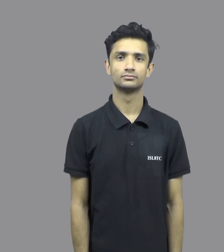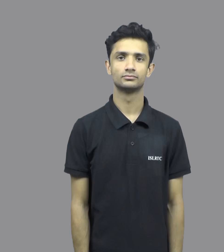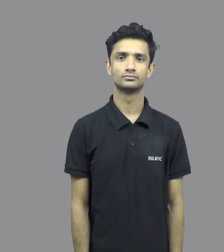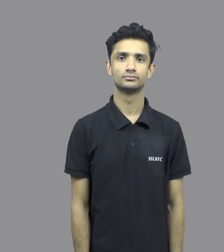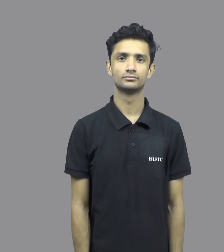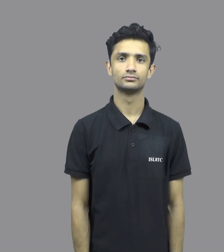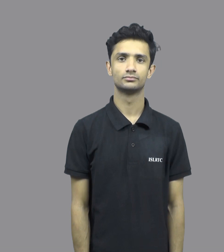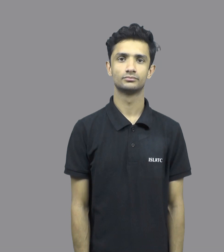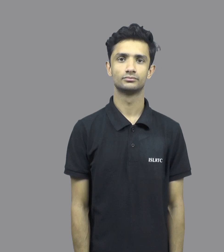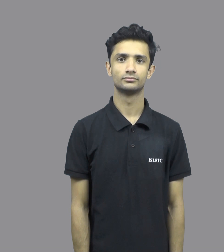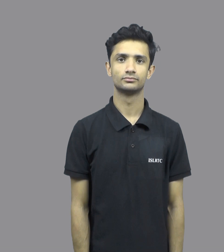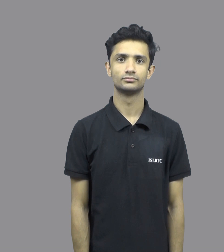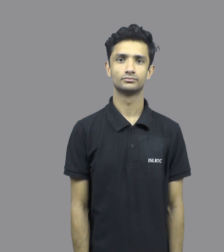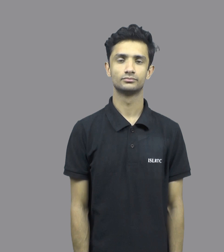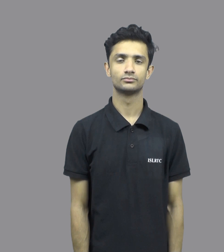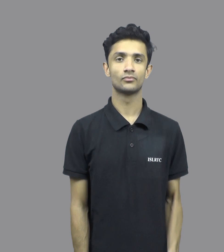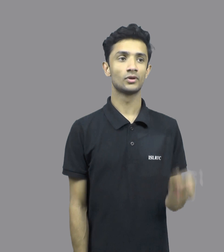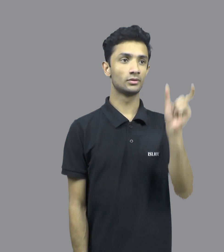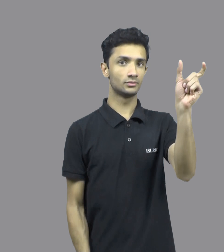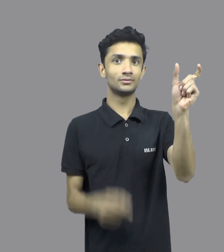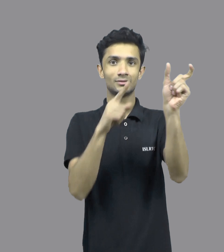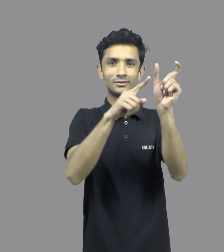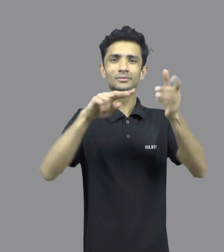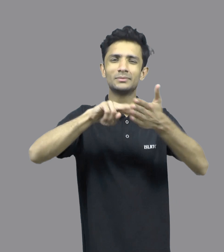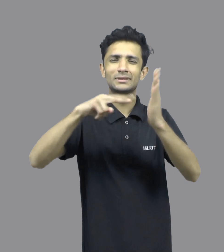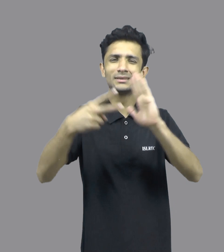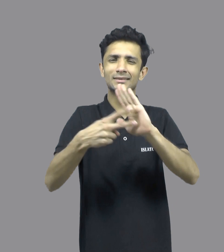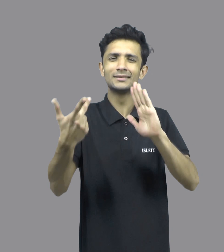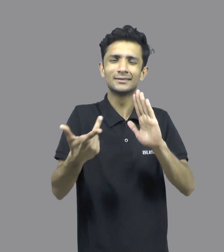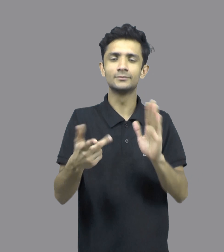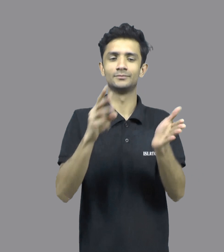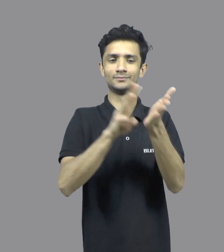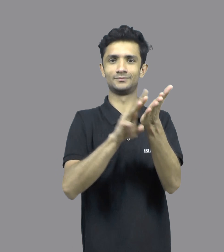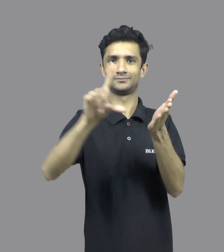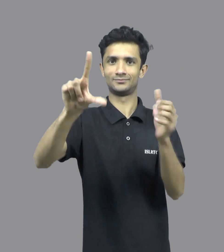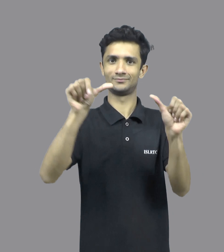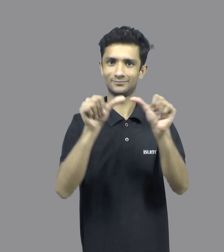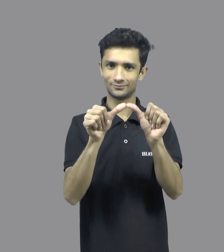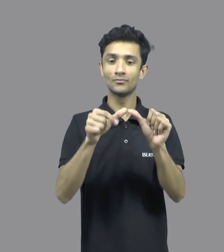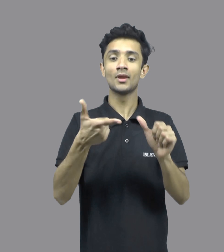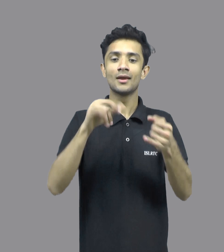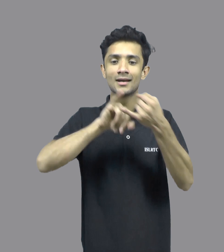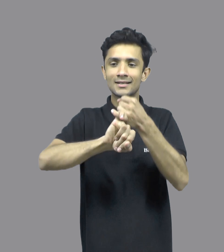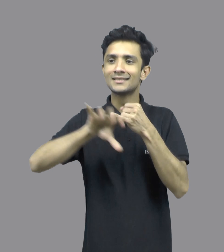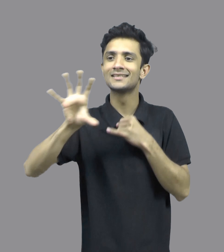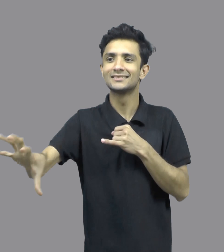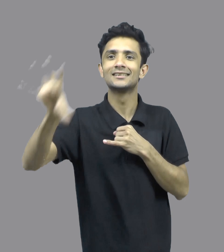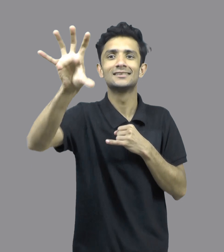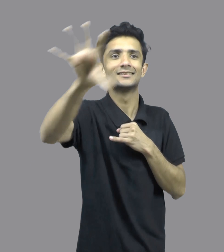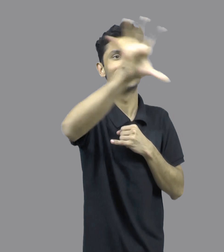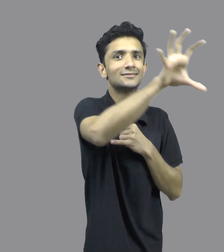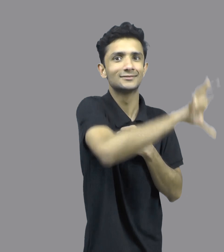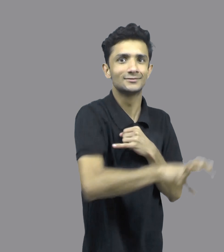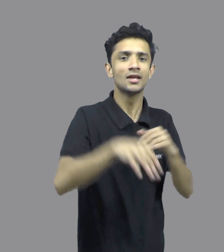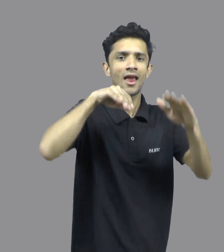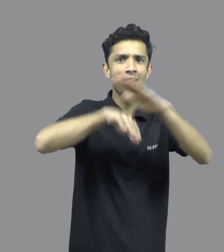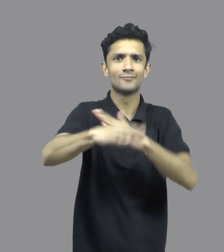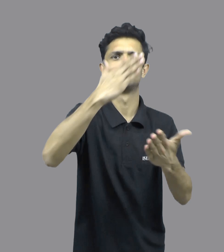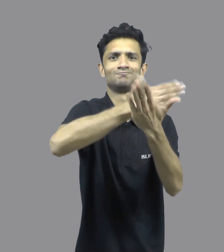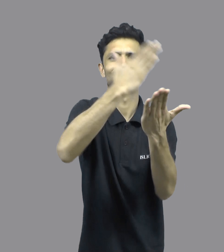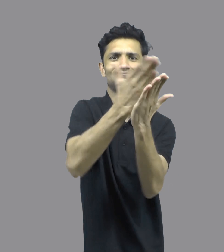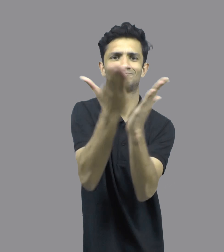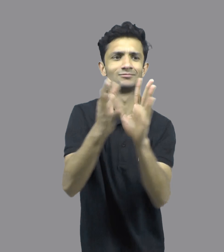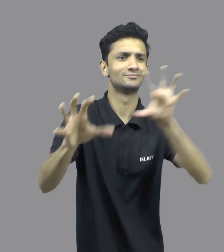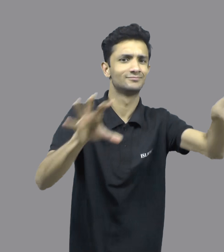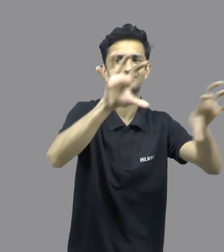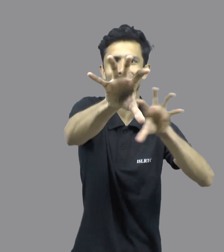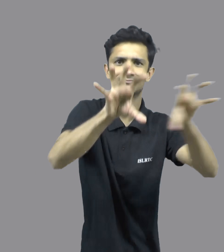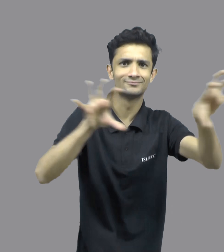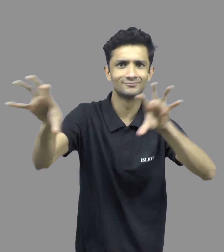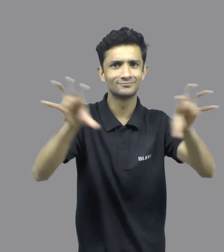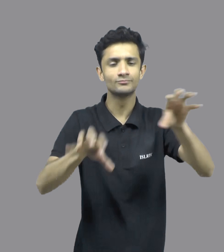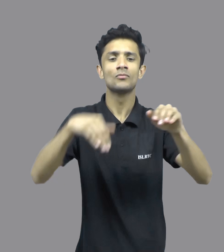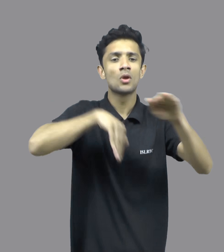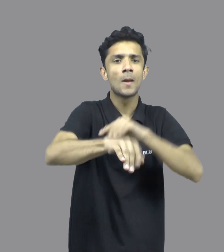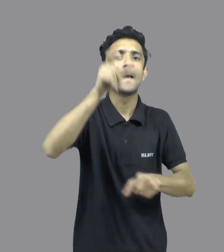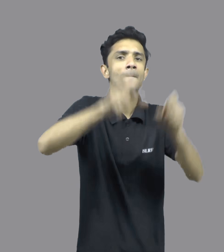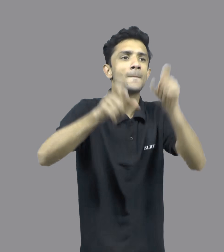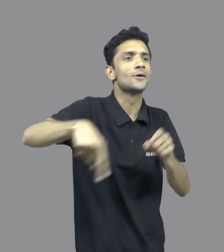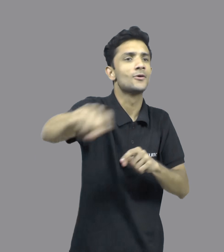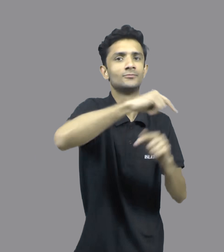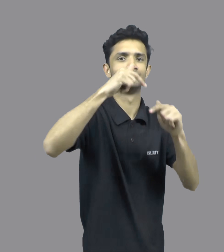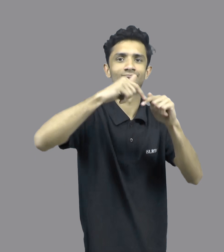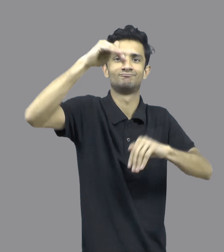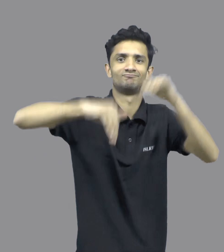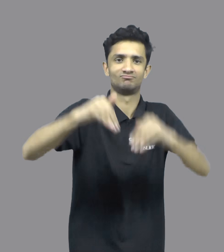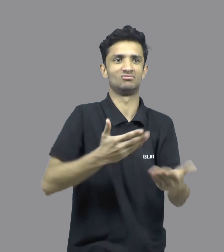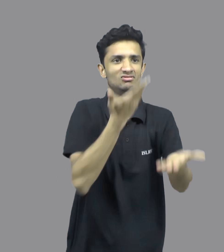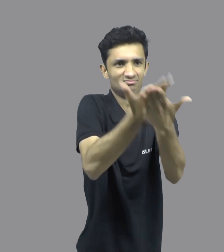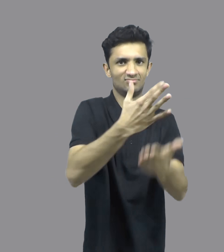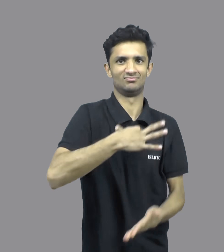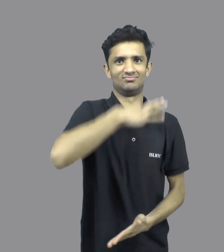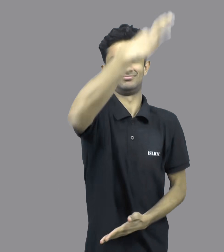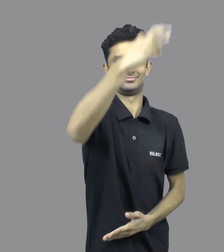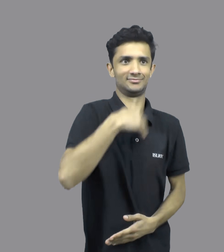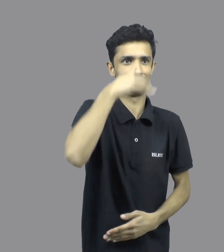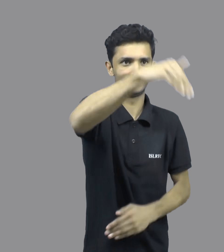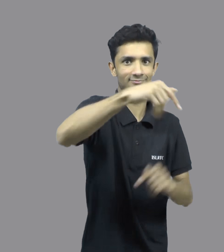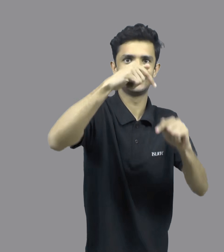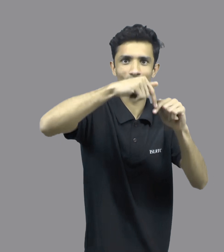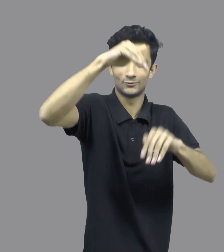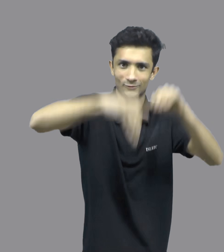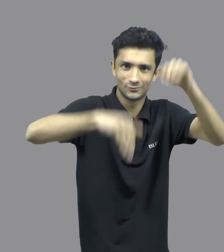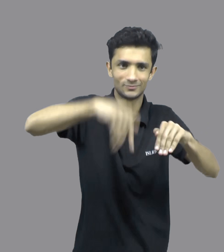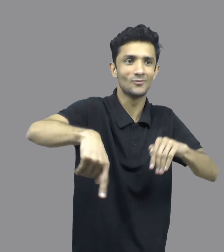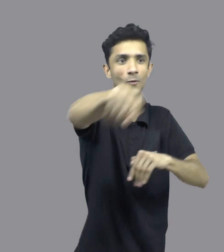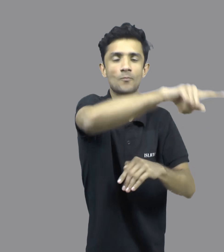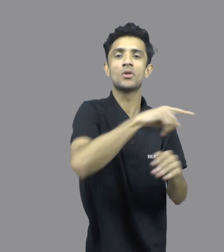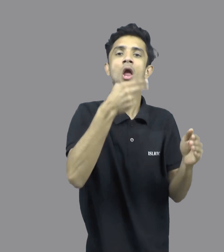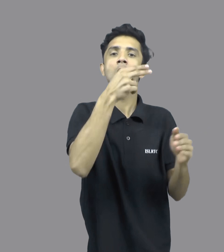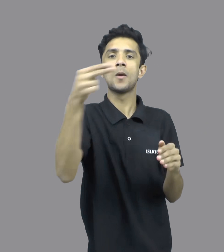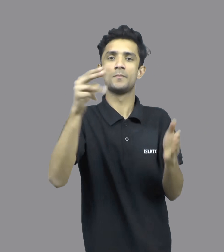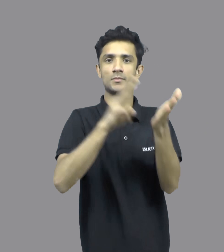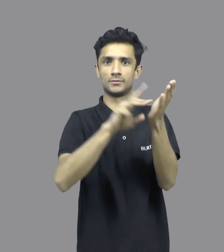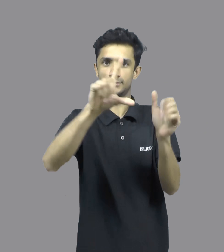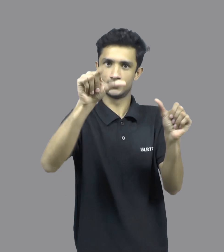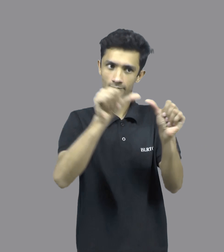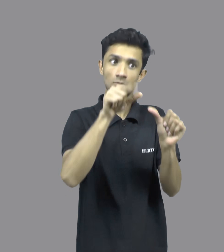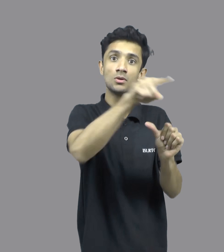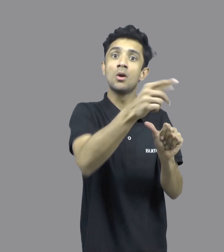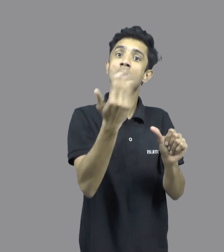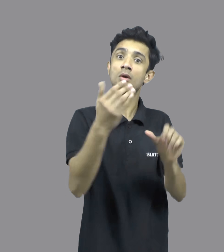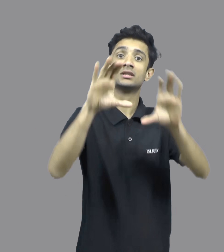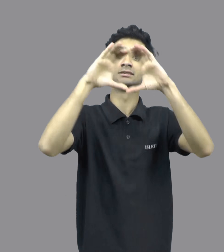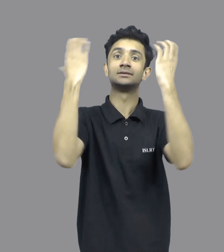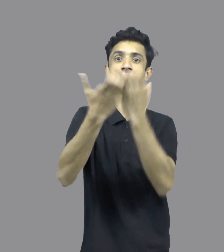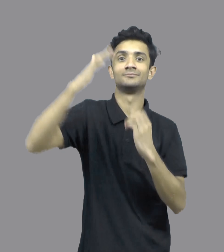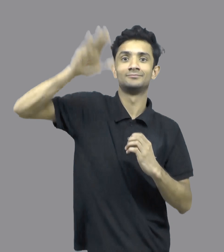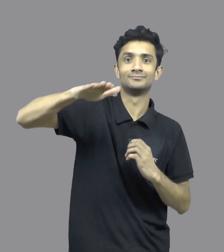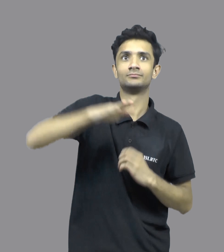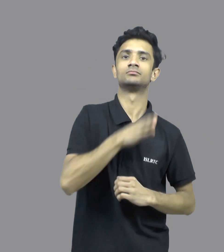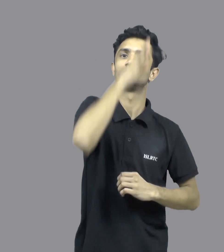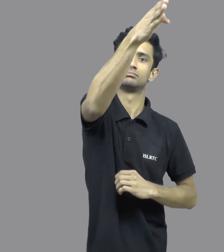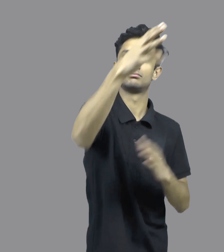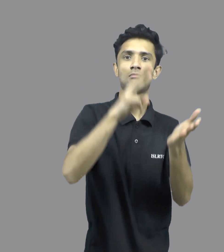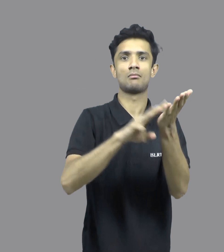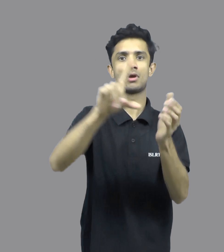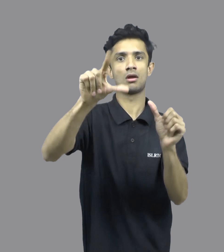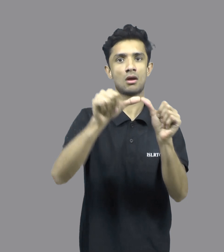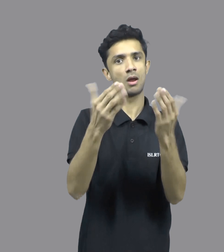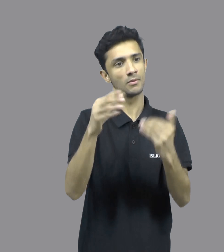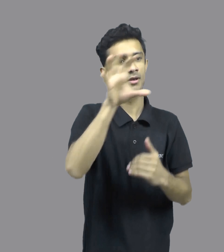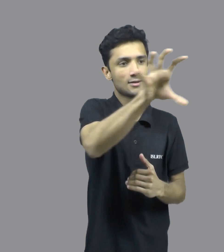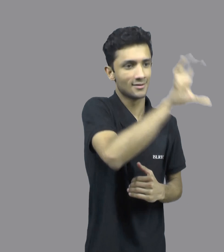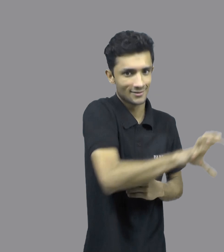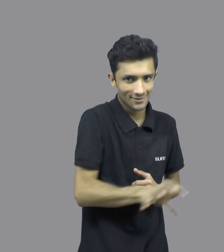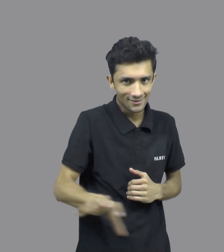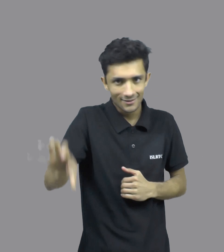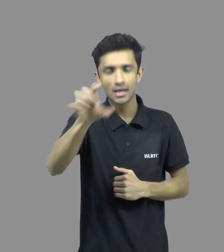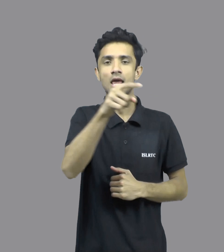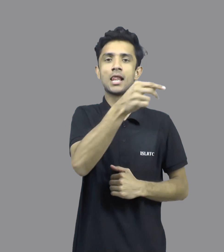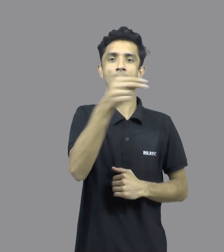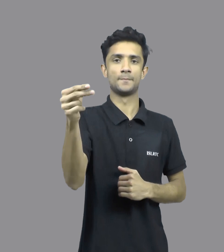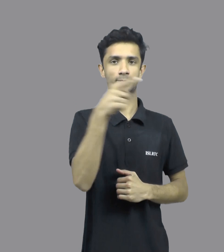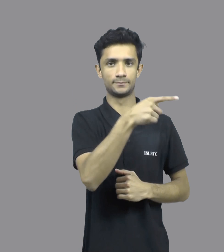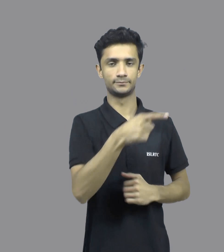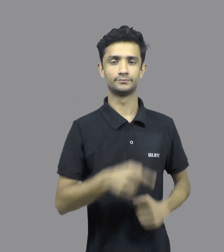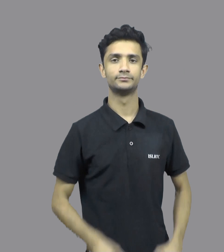Members of Legislative Assembly (MLA)